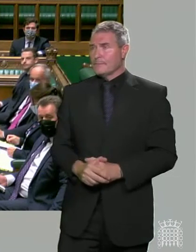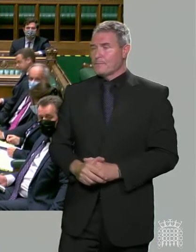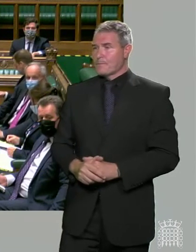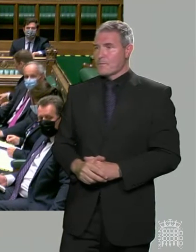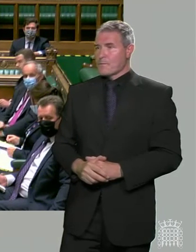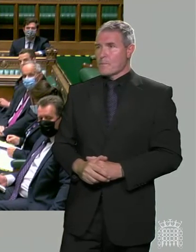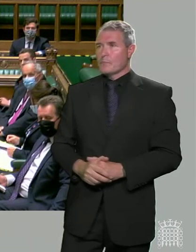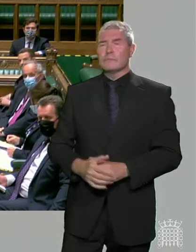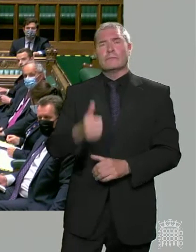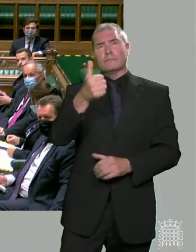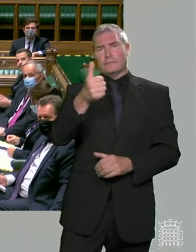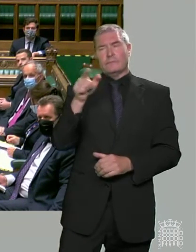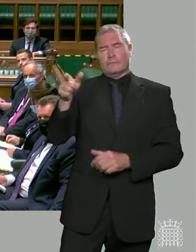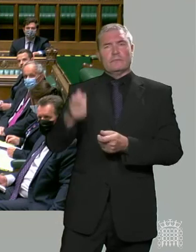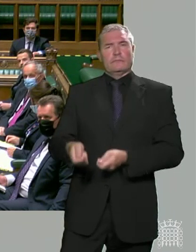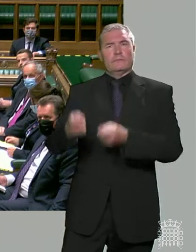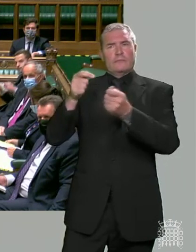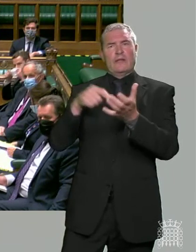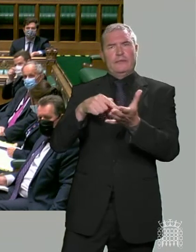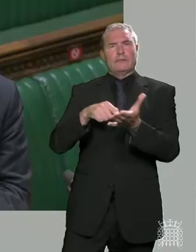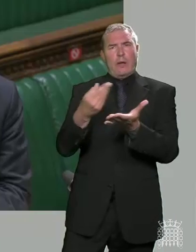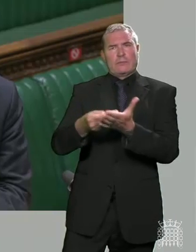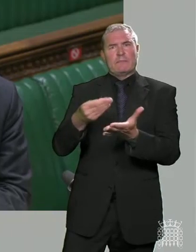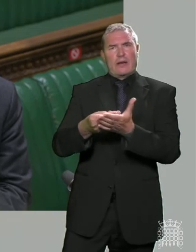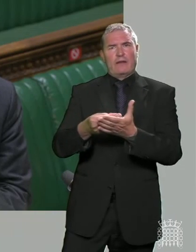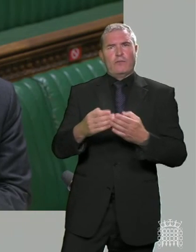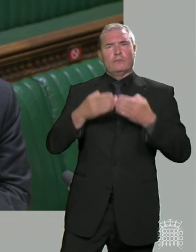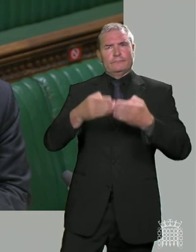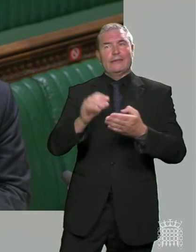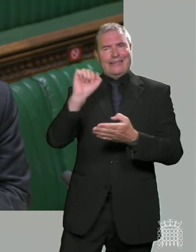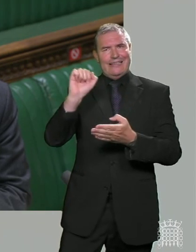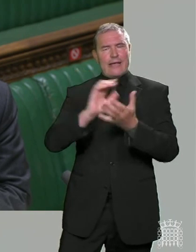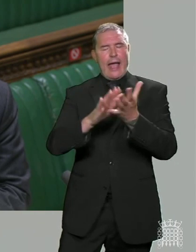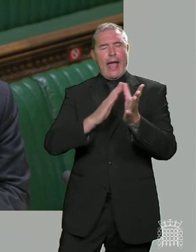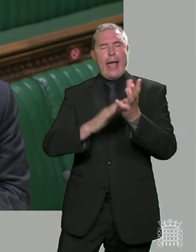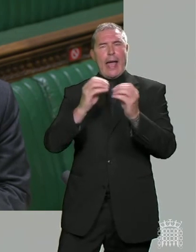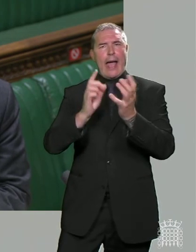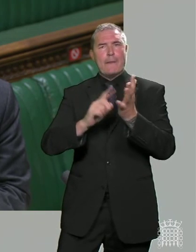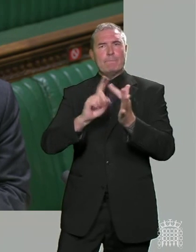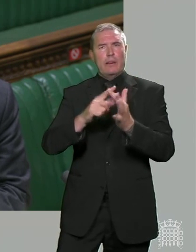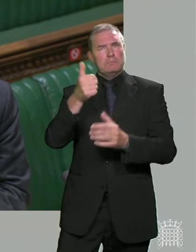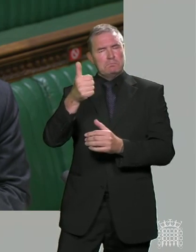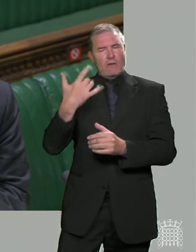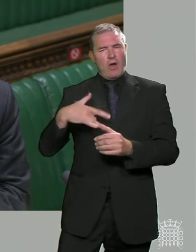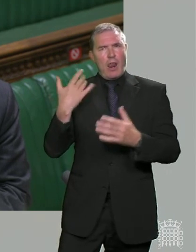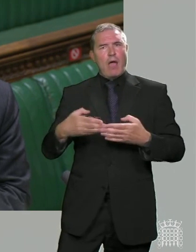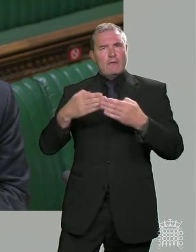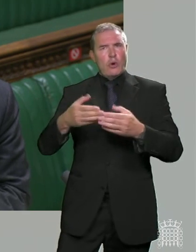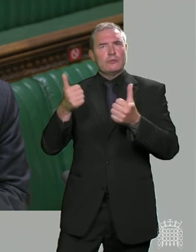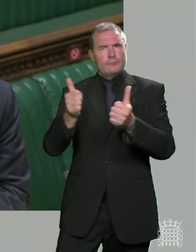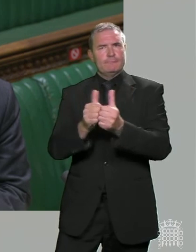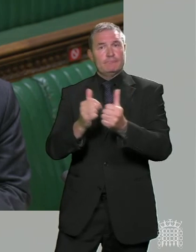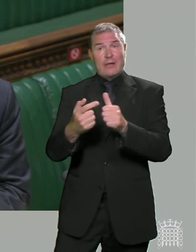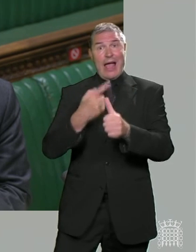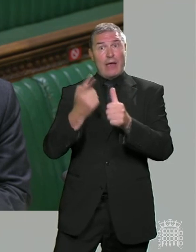I thank my honourable Friend for raising the excellent work of Hamble lifeboat.